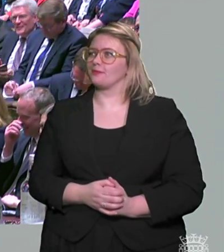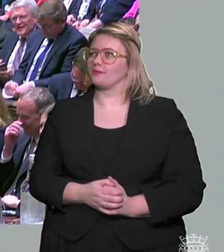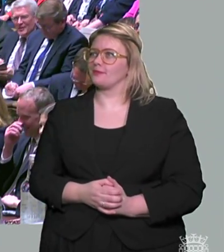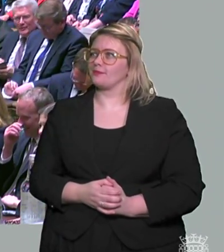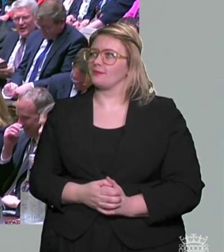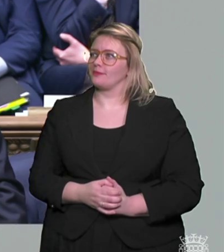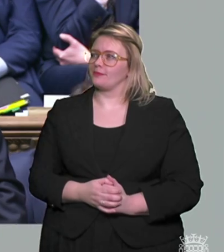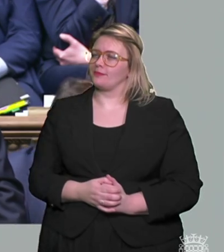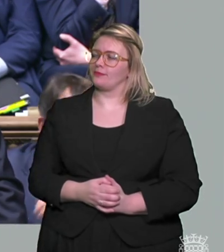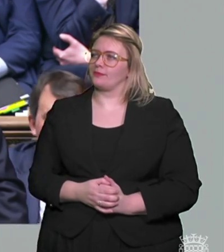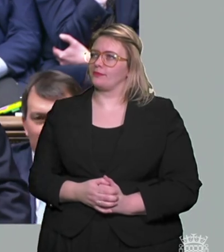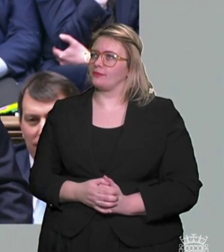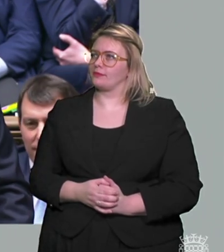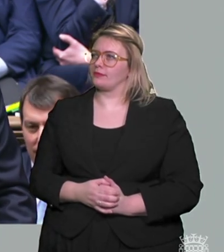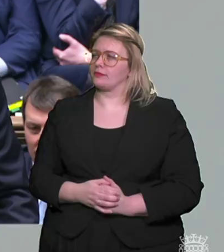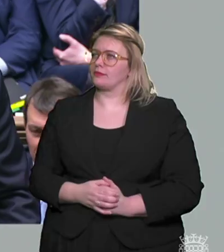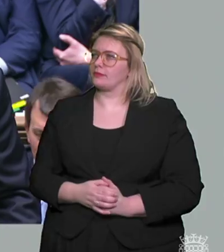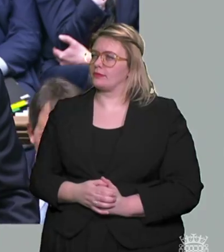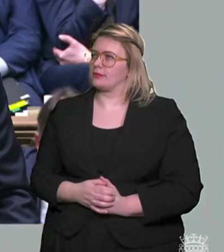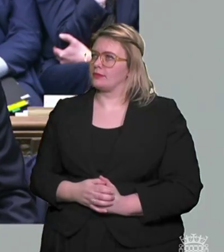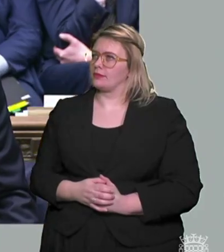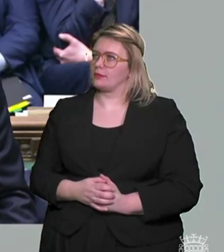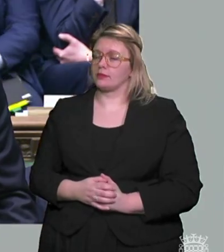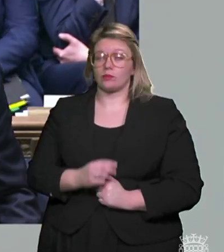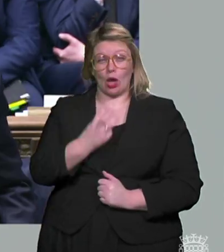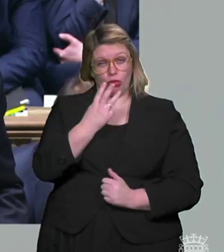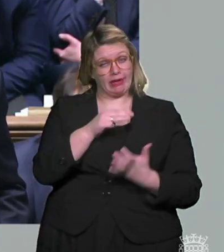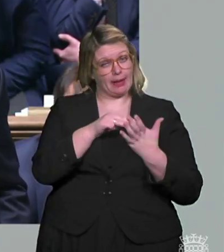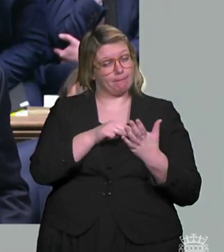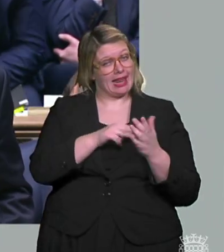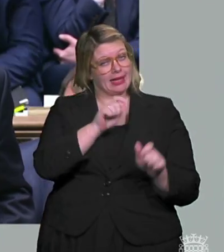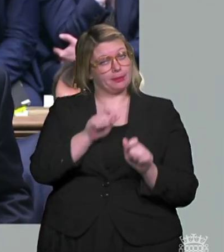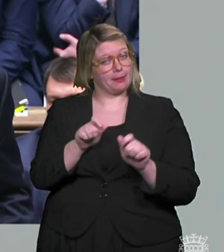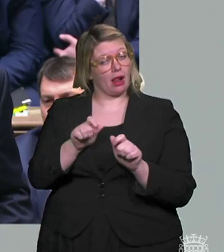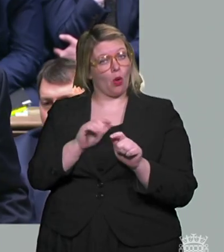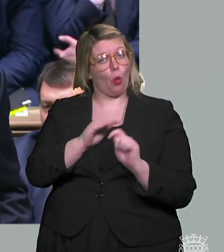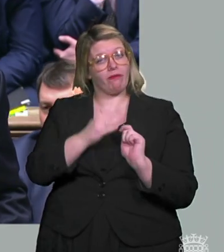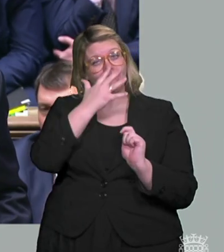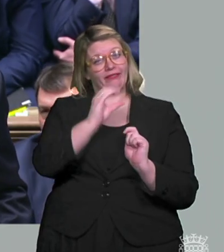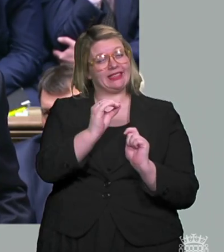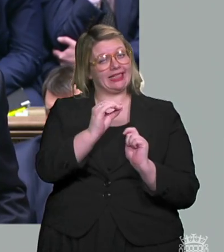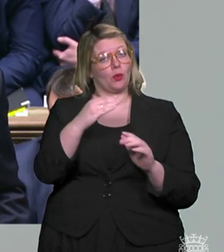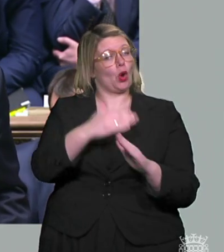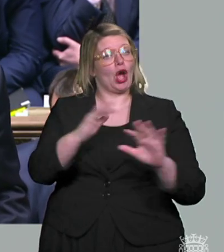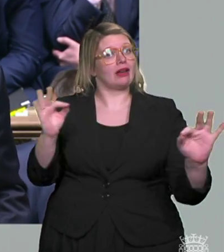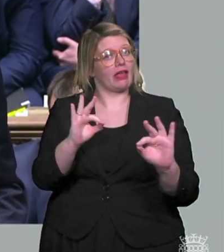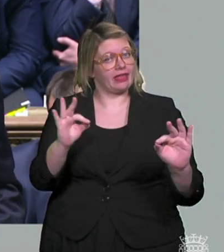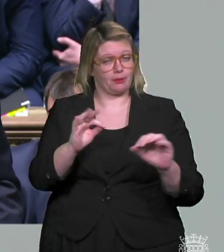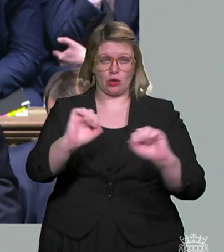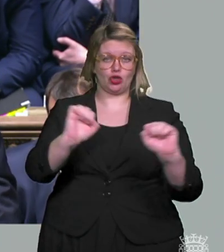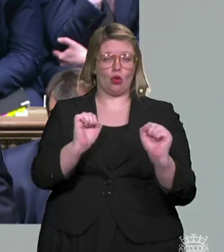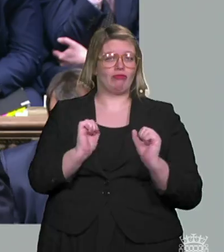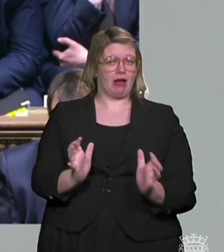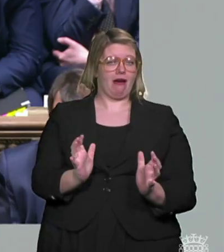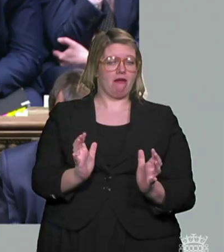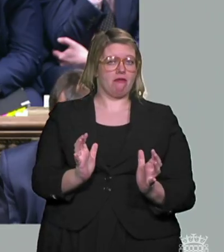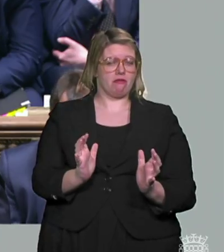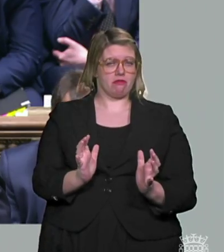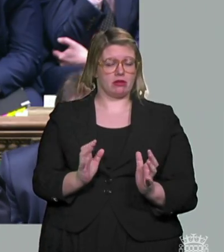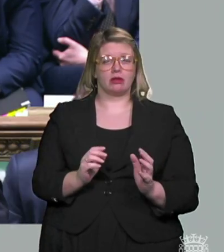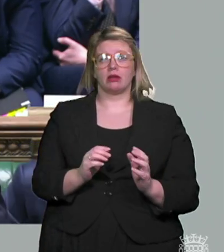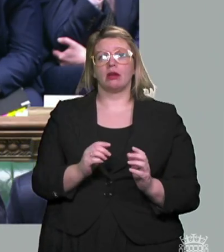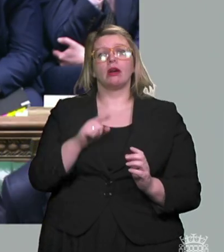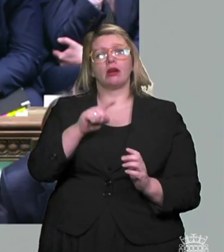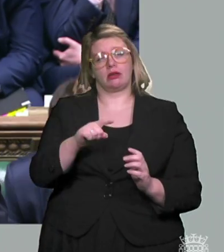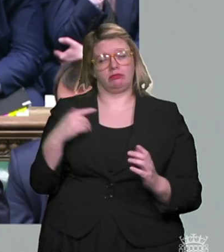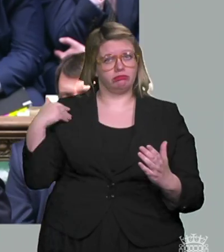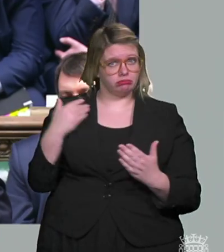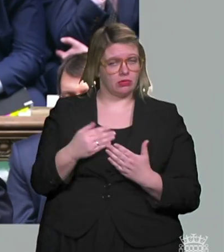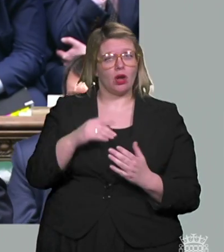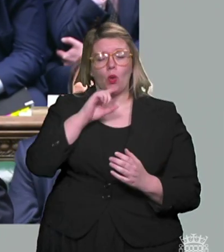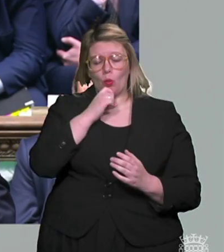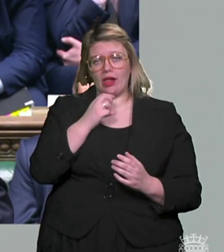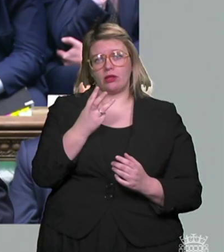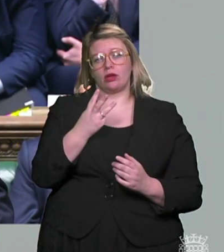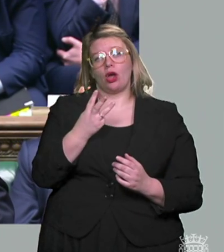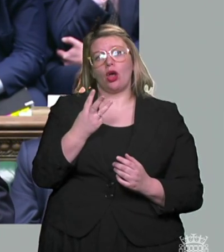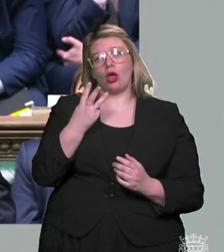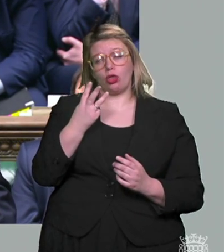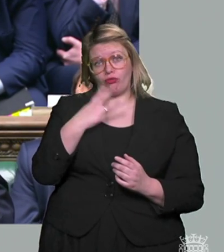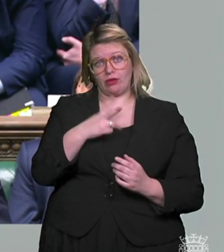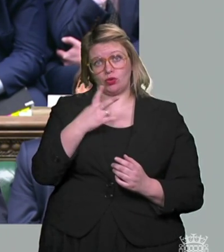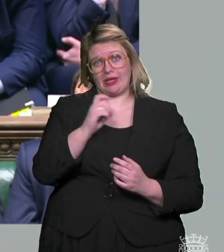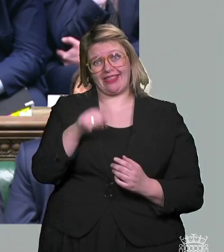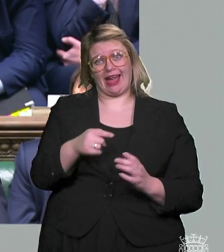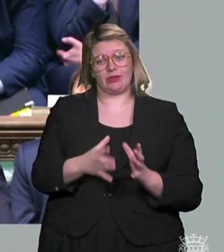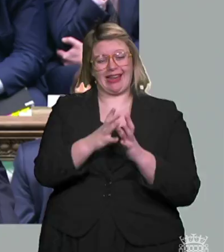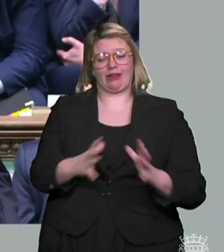Fully 3.5 million people of pre-retirement age over 50 are not part of the labour force—an increase of 320,000 since before the pandemic.